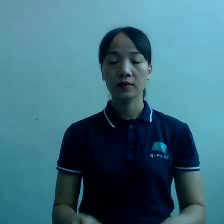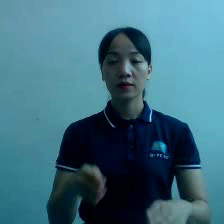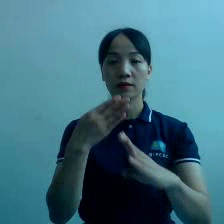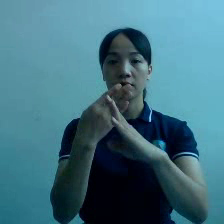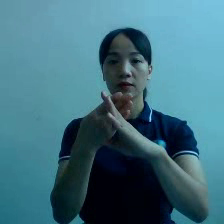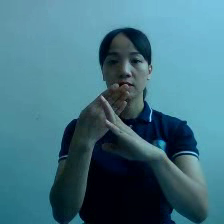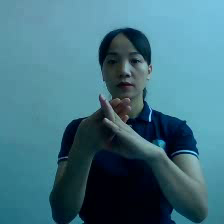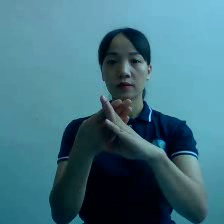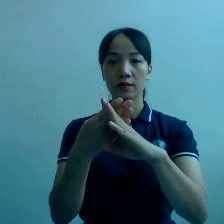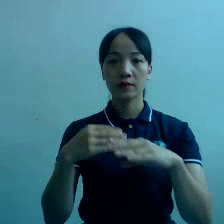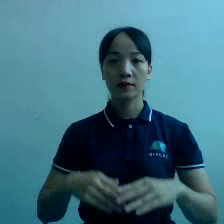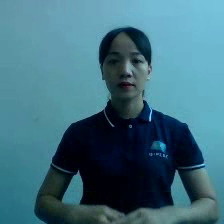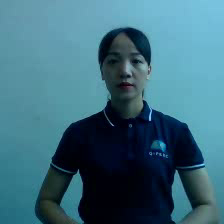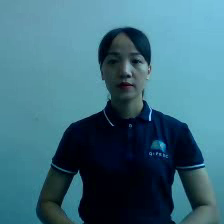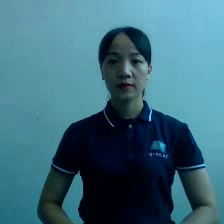Trường học